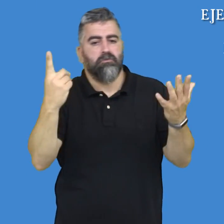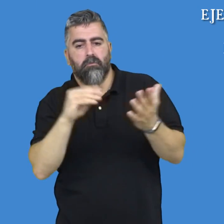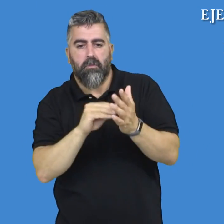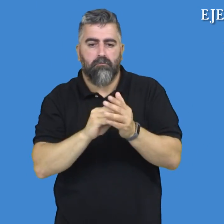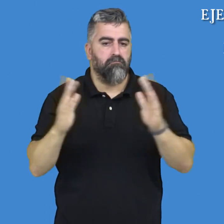vez